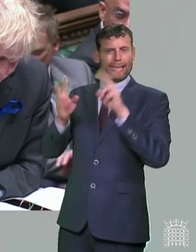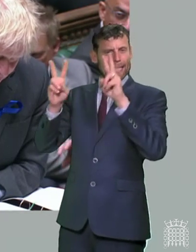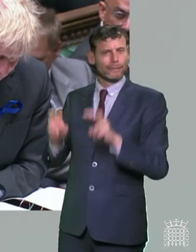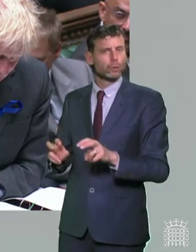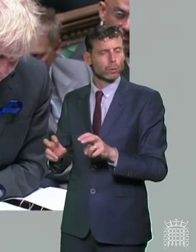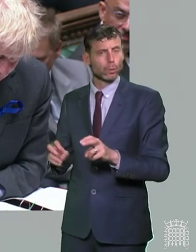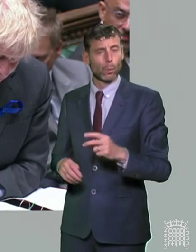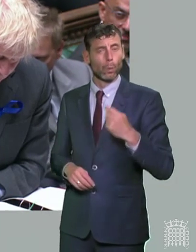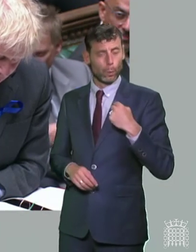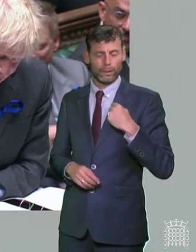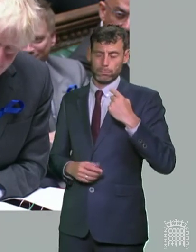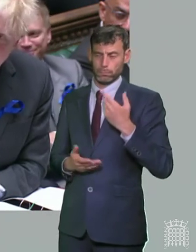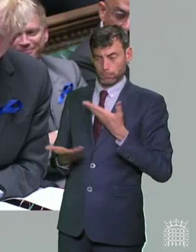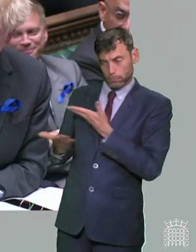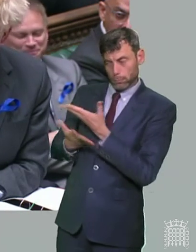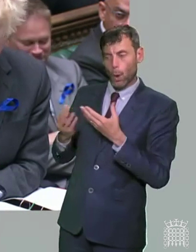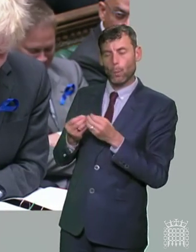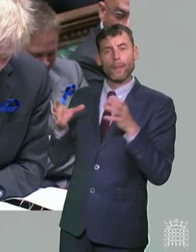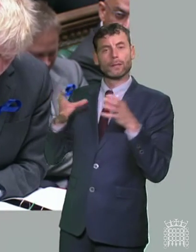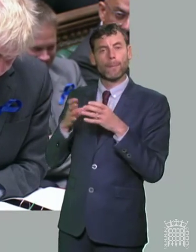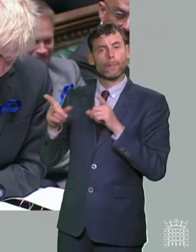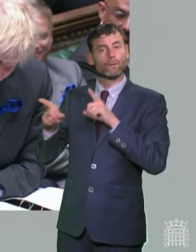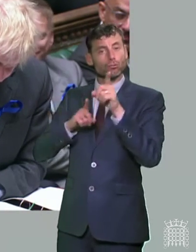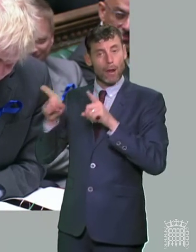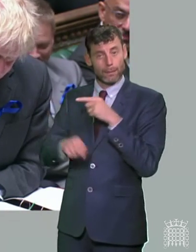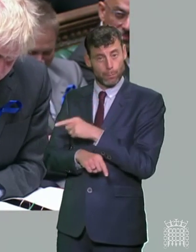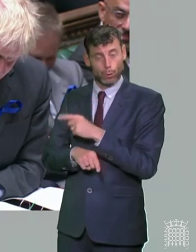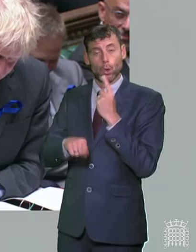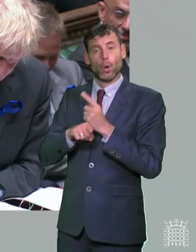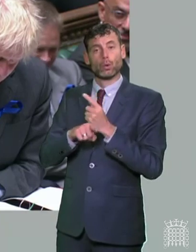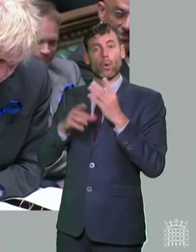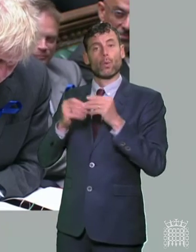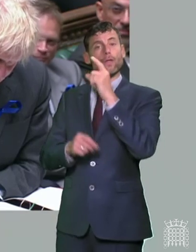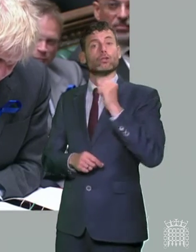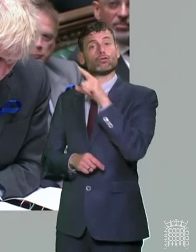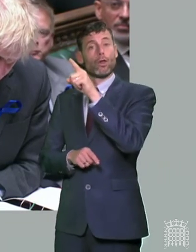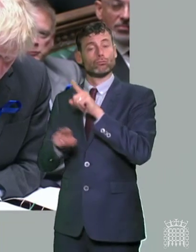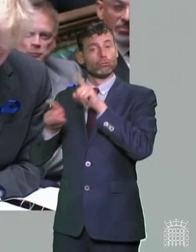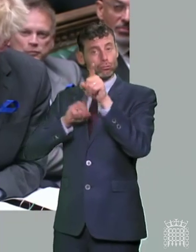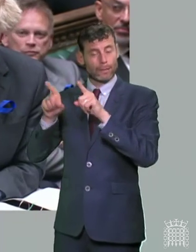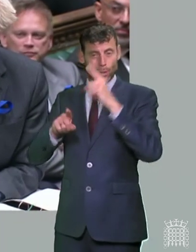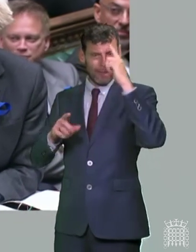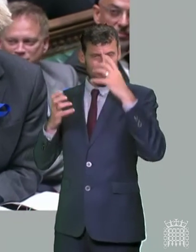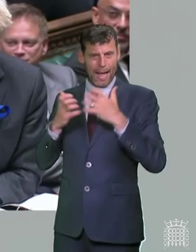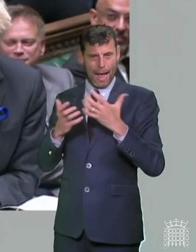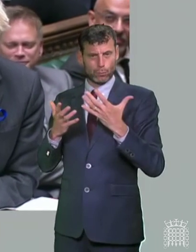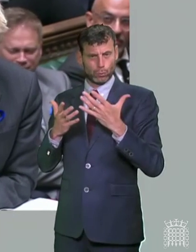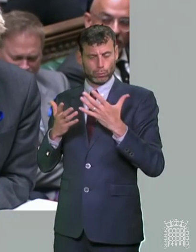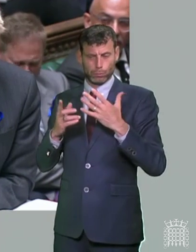Certainly, the Department for Transport is working with Transport Scotland on the possible extension of the Borders railway to Carlisle.